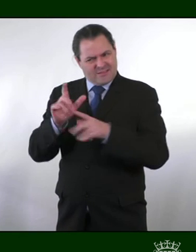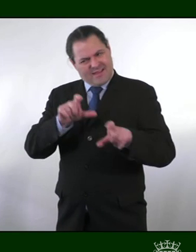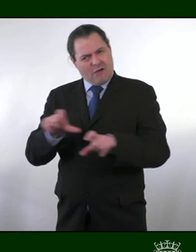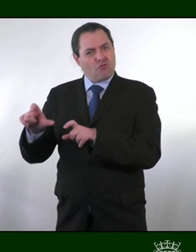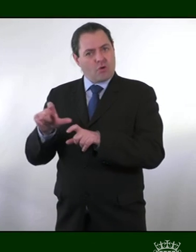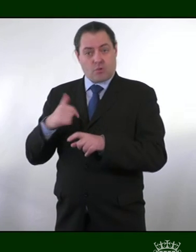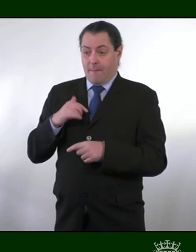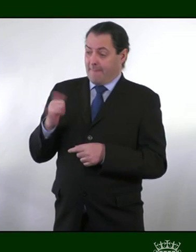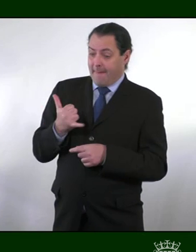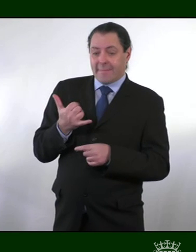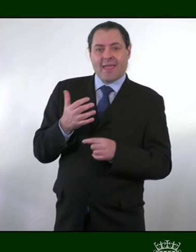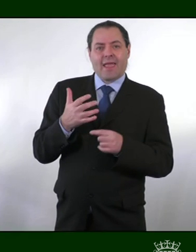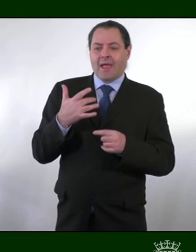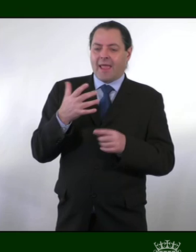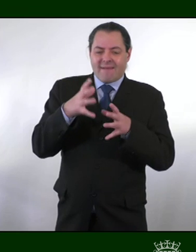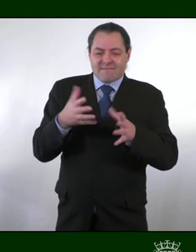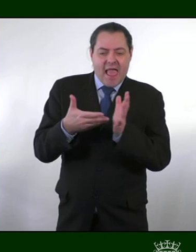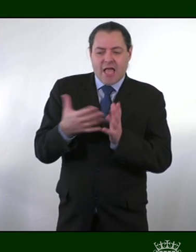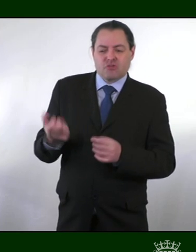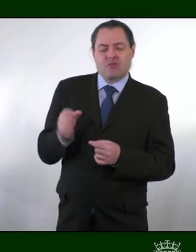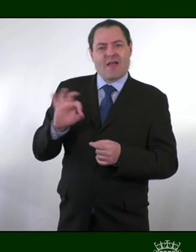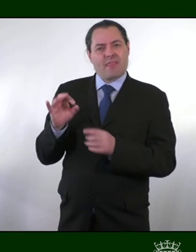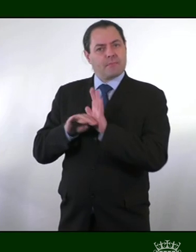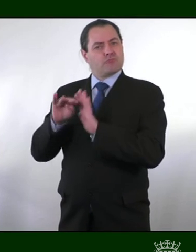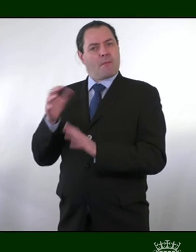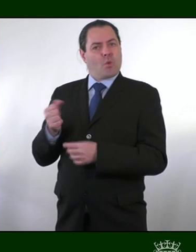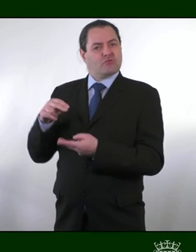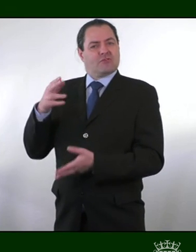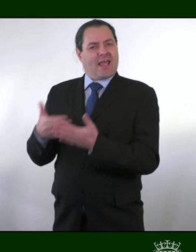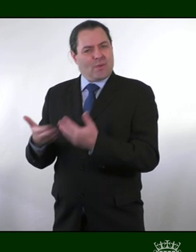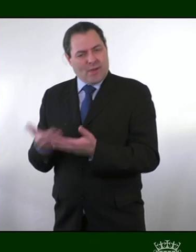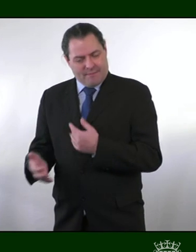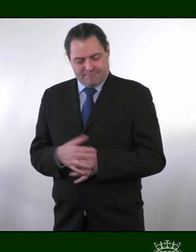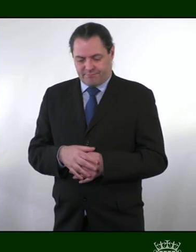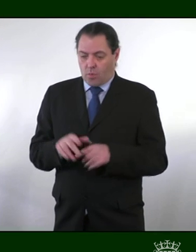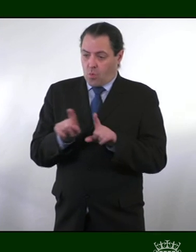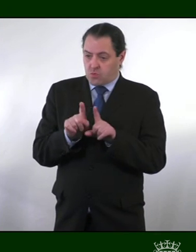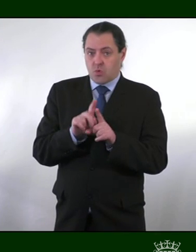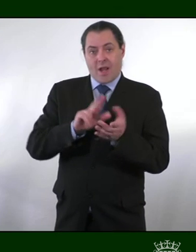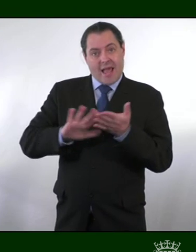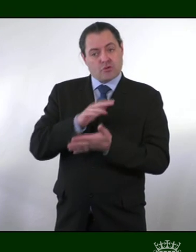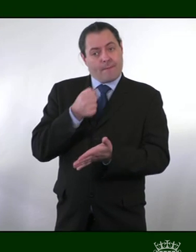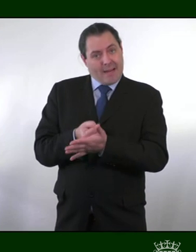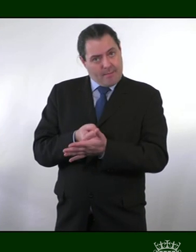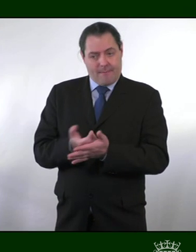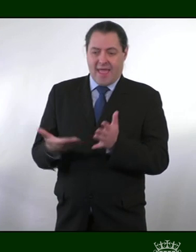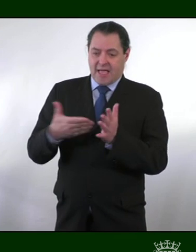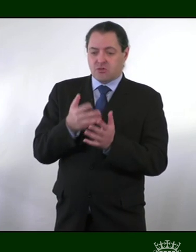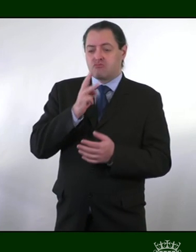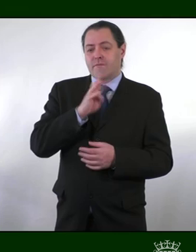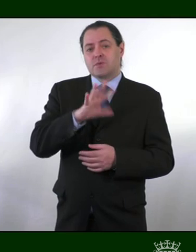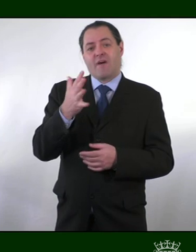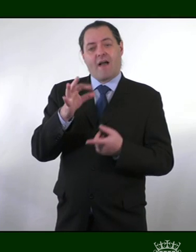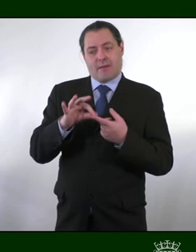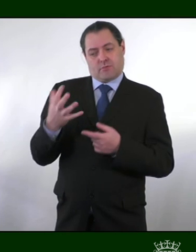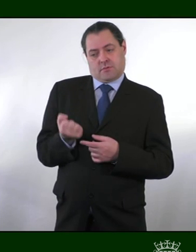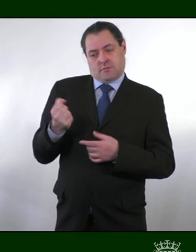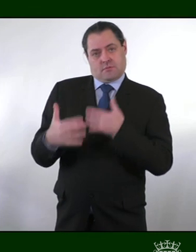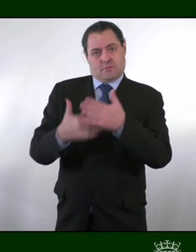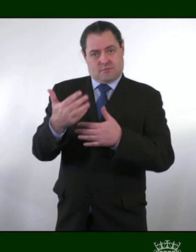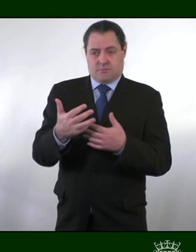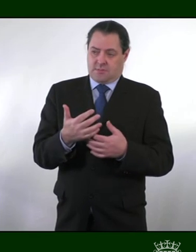We have increased wages for those on the national living wage: an extra £345 a year, as the wage rate goes up to £8.91.